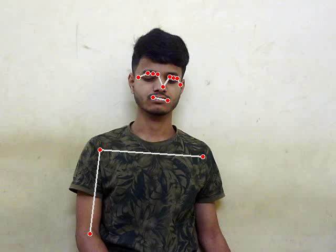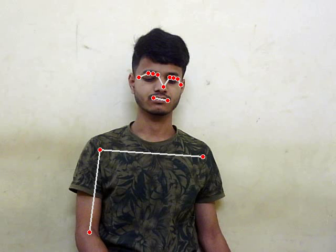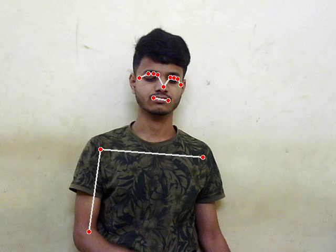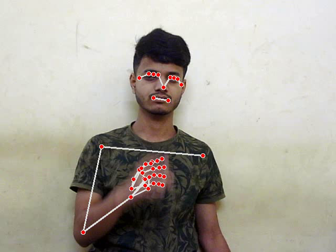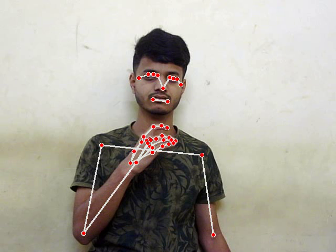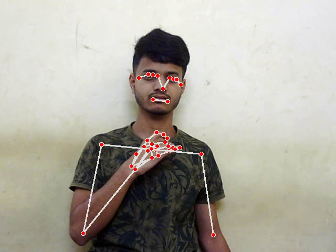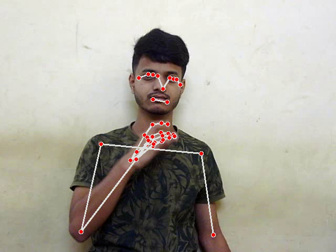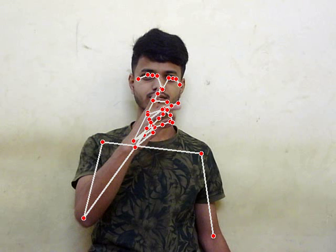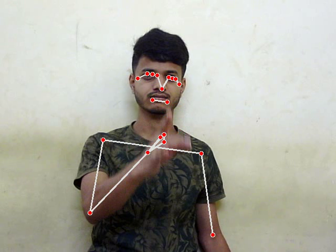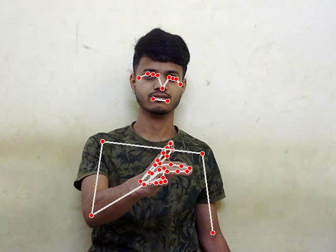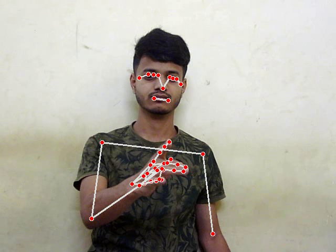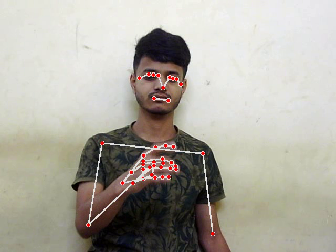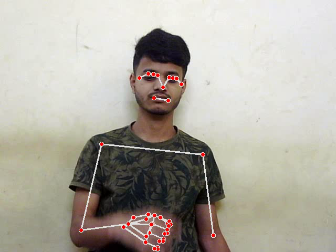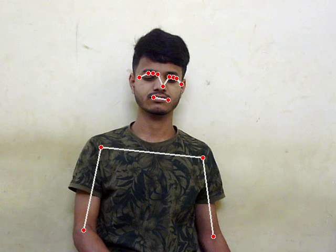like